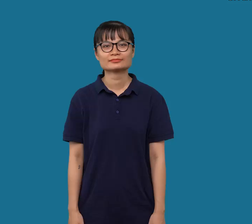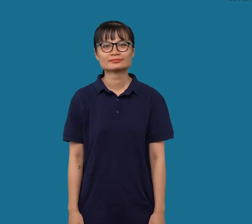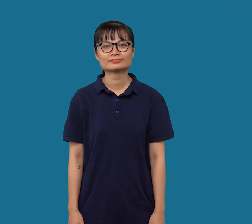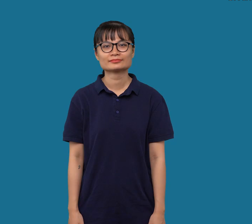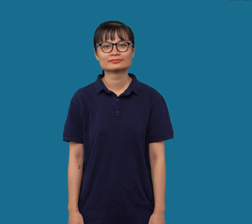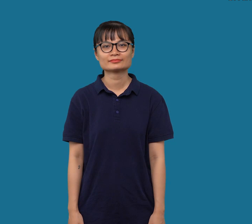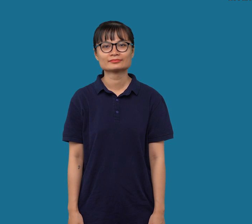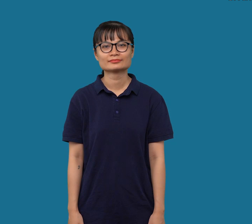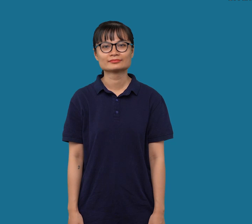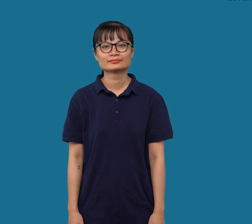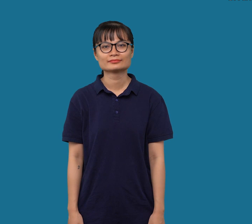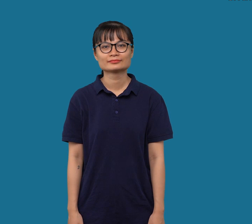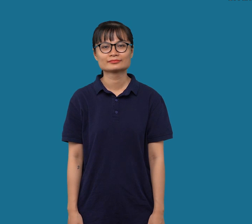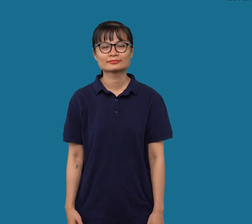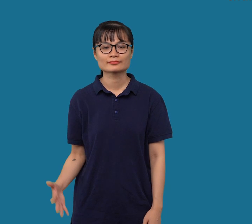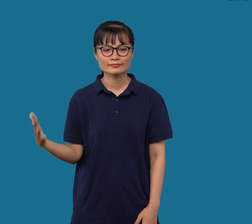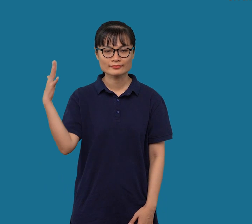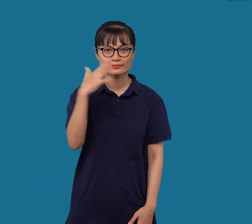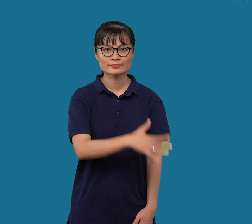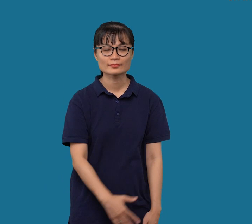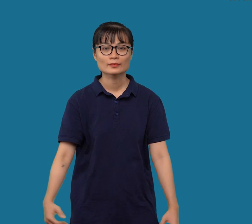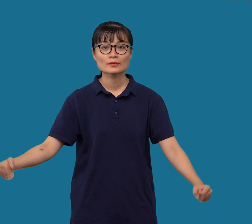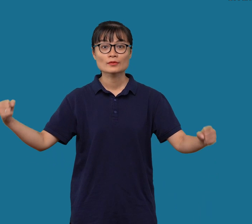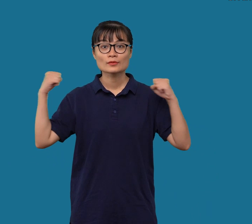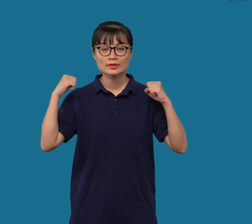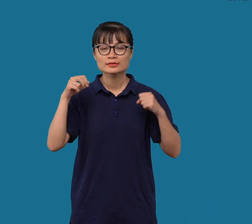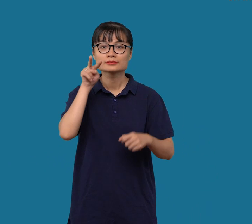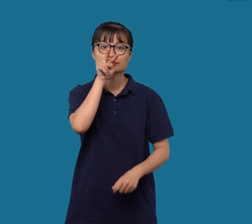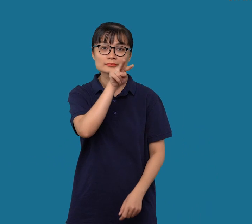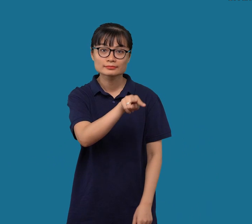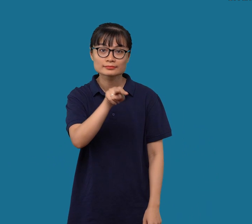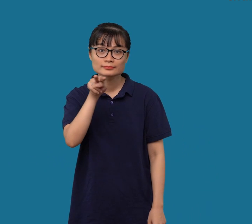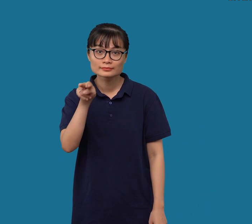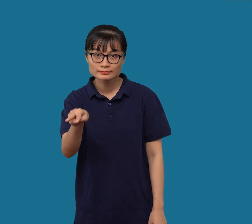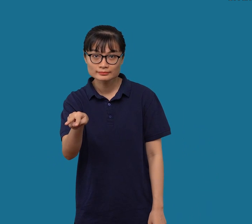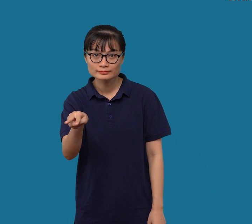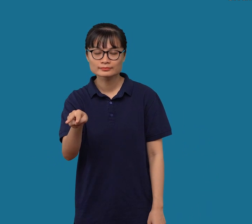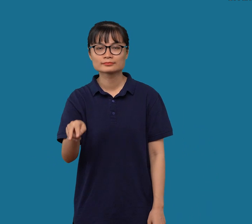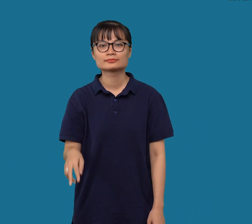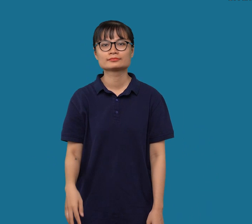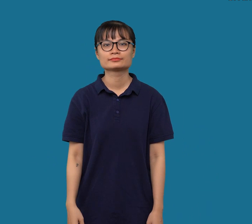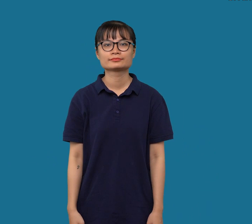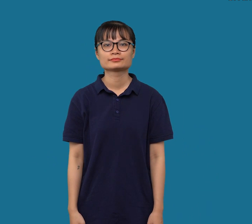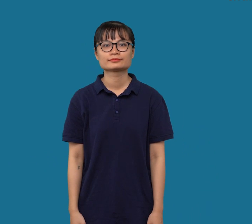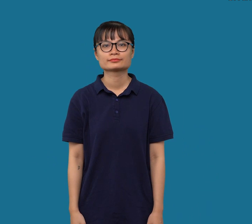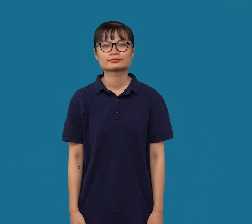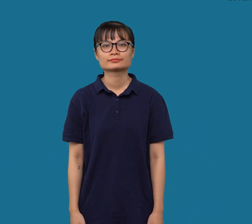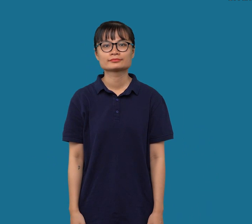chăm sóc sức khỏe